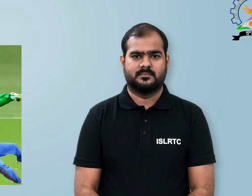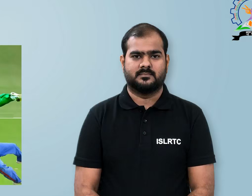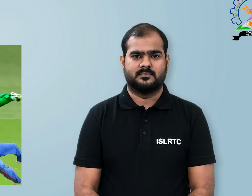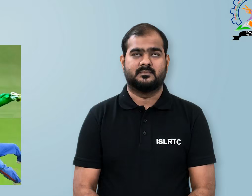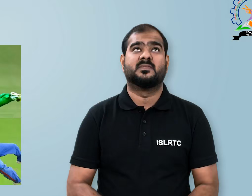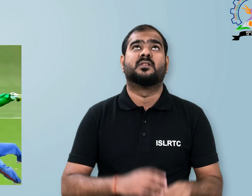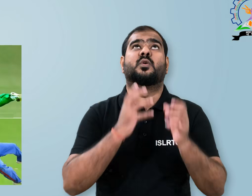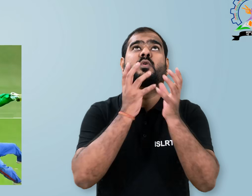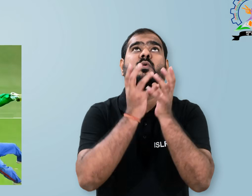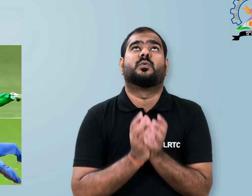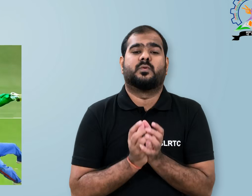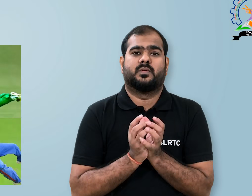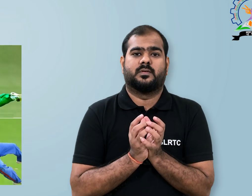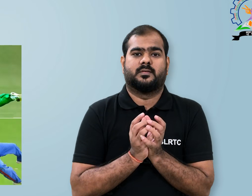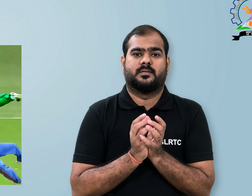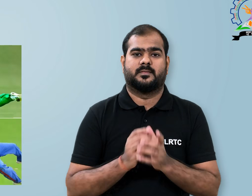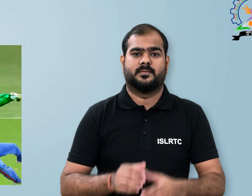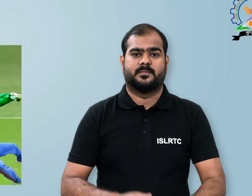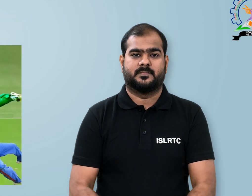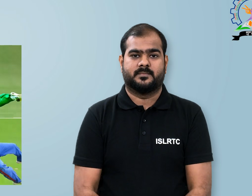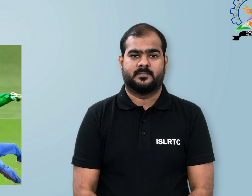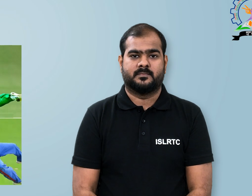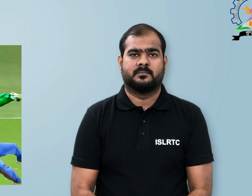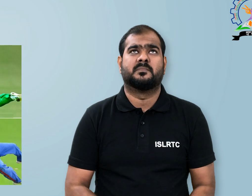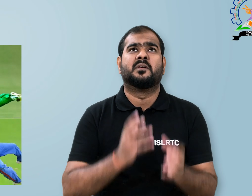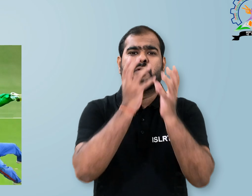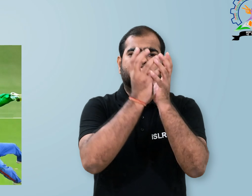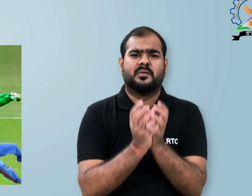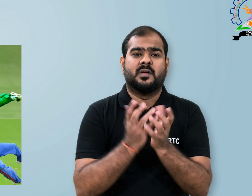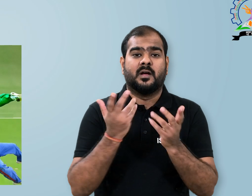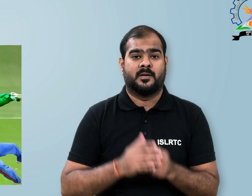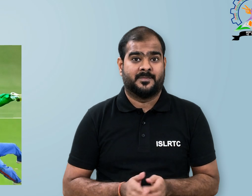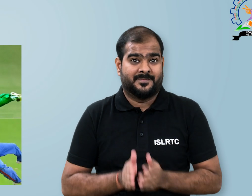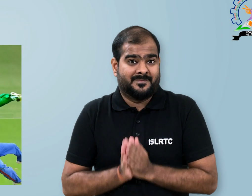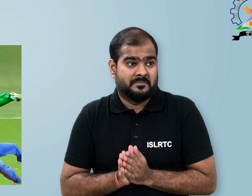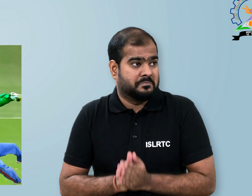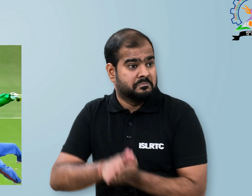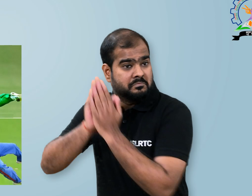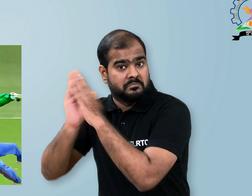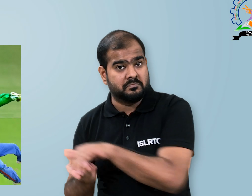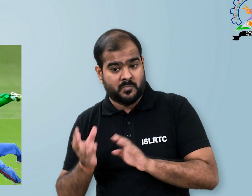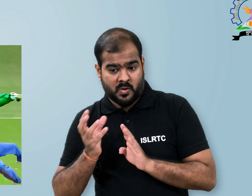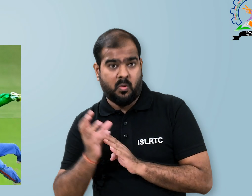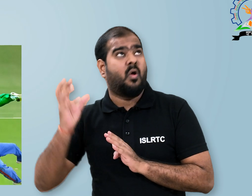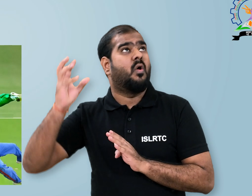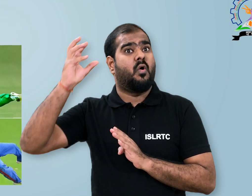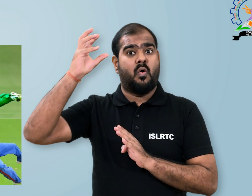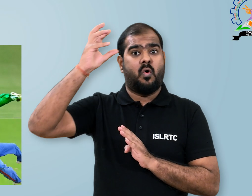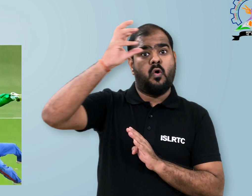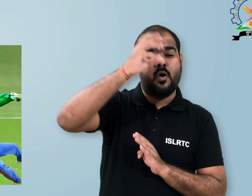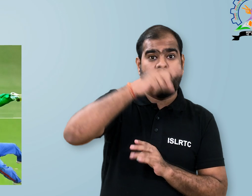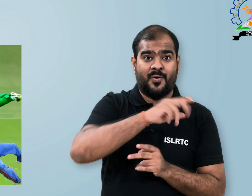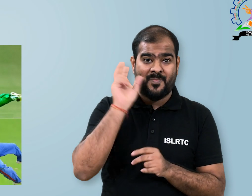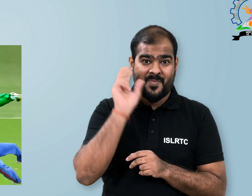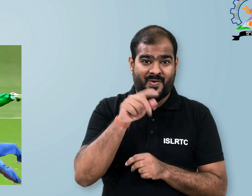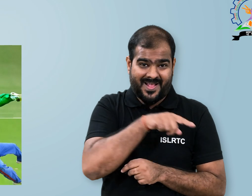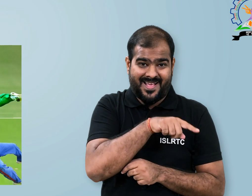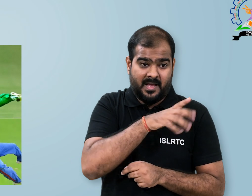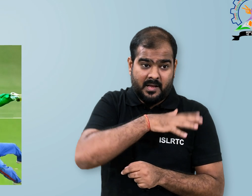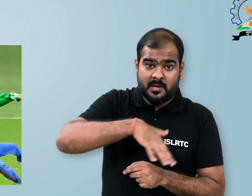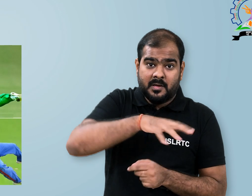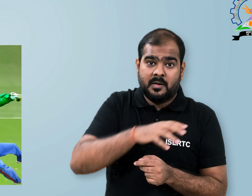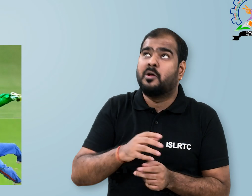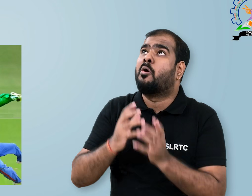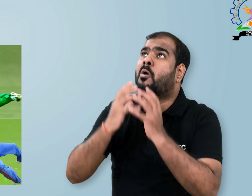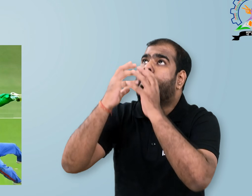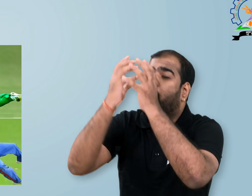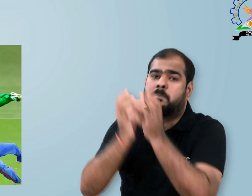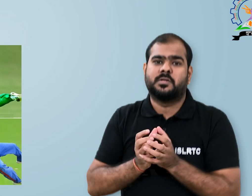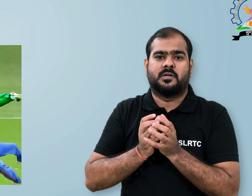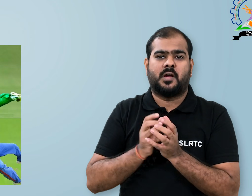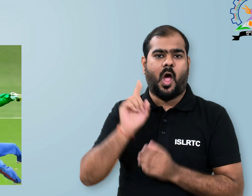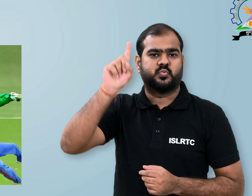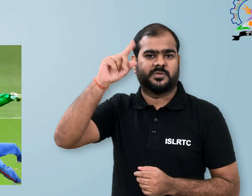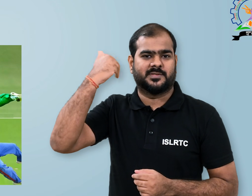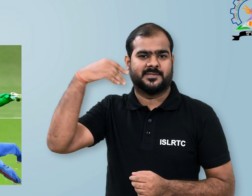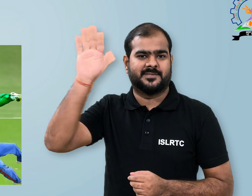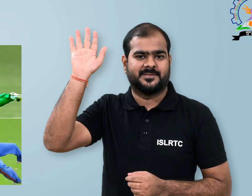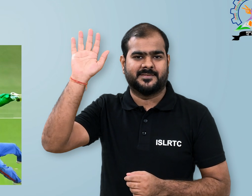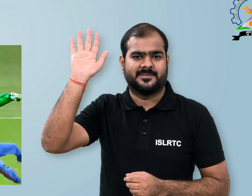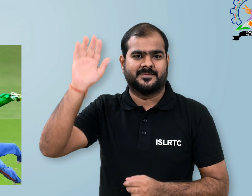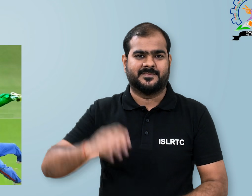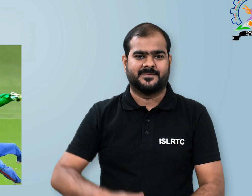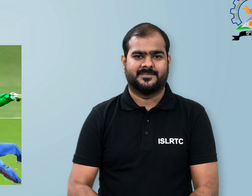Catch Dismissing a batsman by catching the ball before it touches the ground.